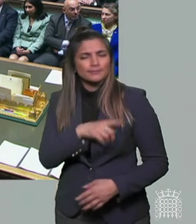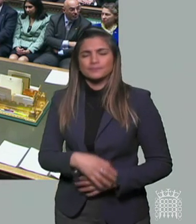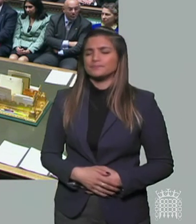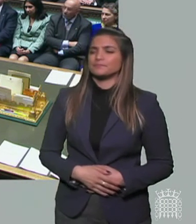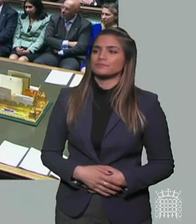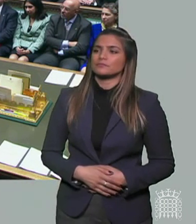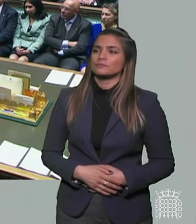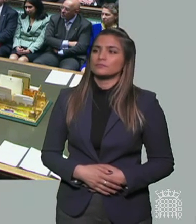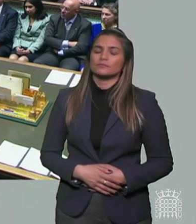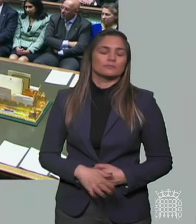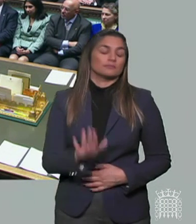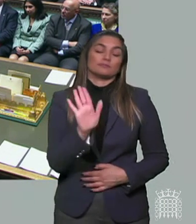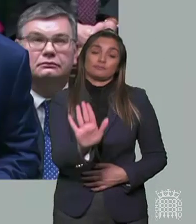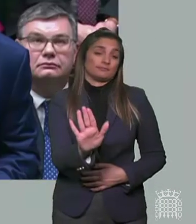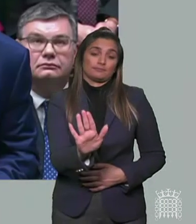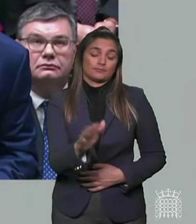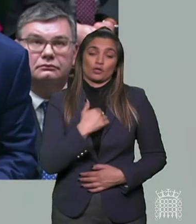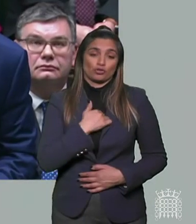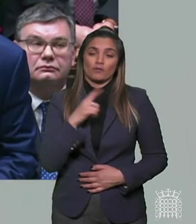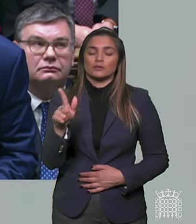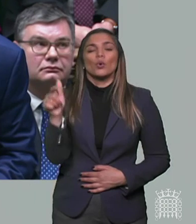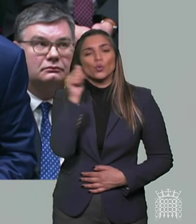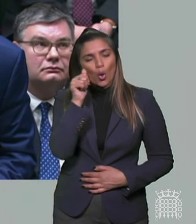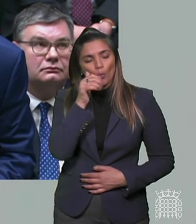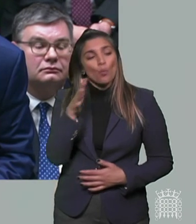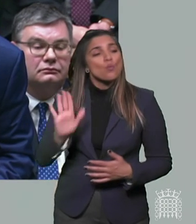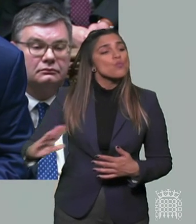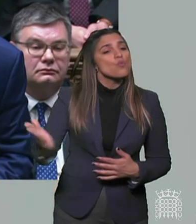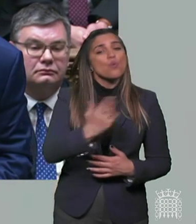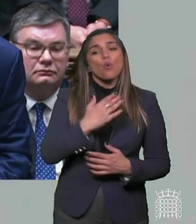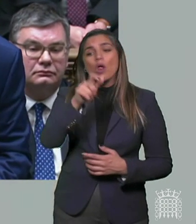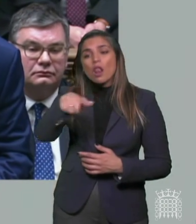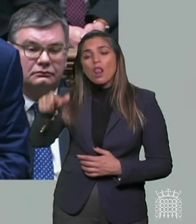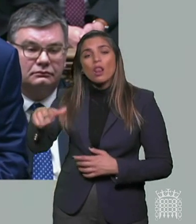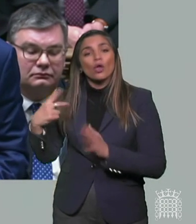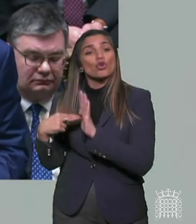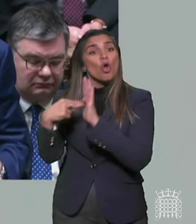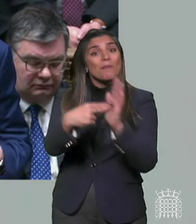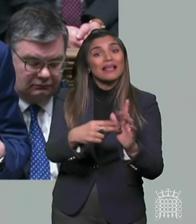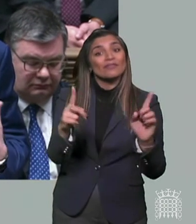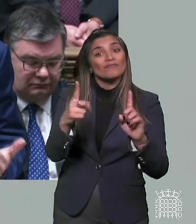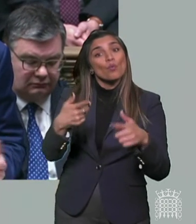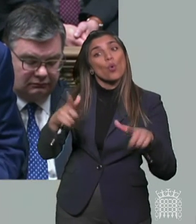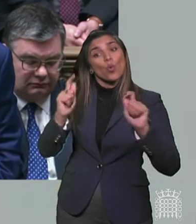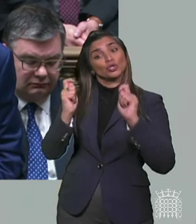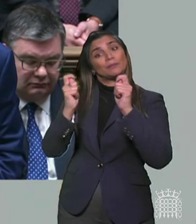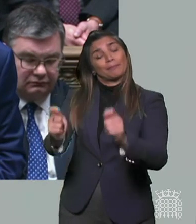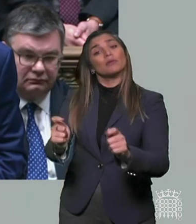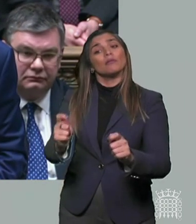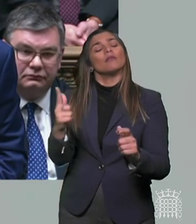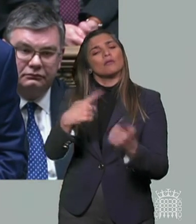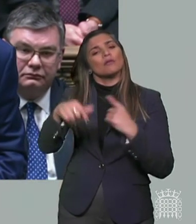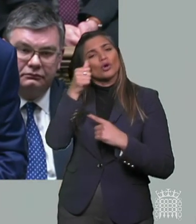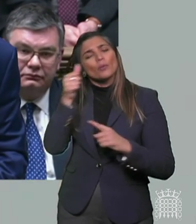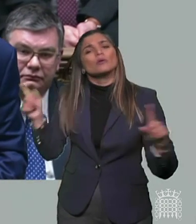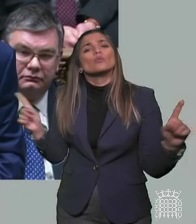As the right honourable Lady knows full well, all individuals are nominated for a peerage in recognition of their contribution to society.